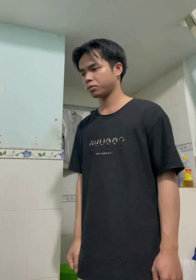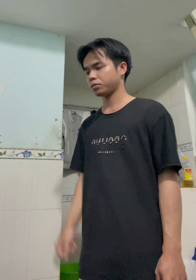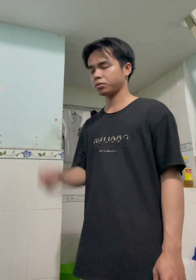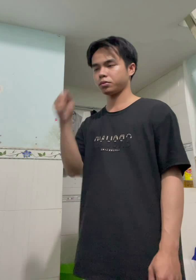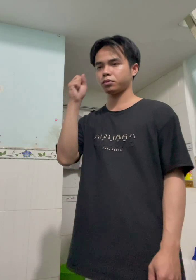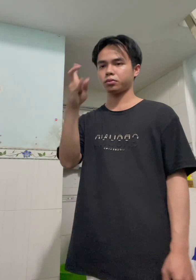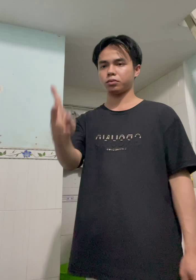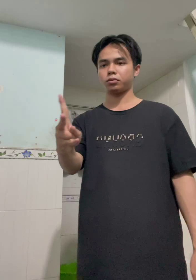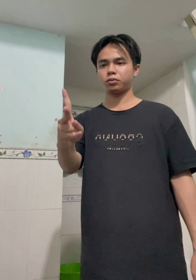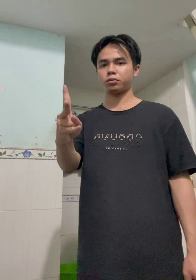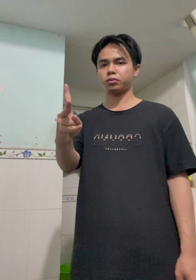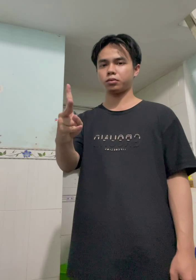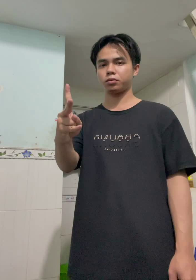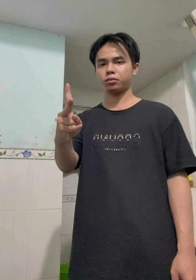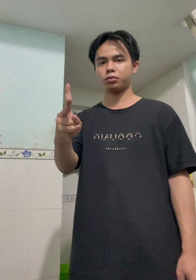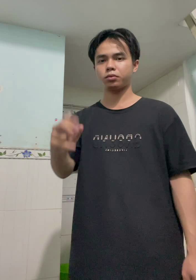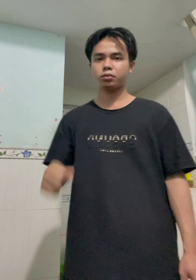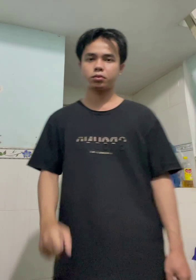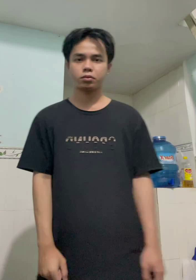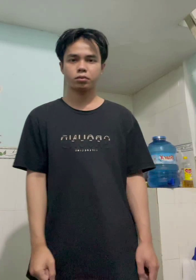h